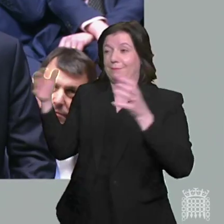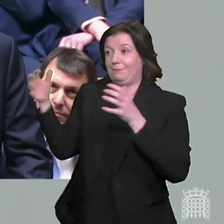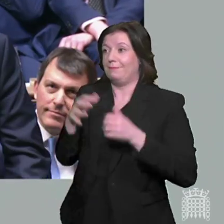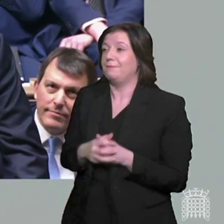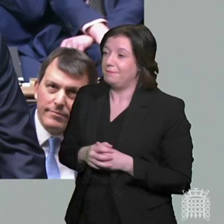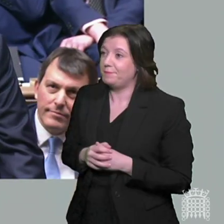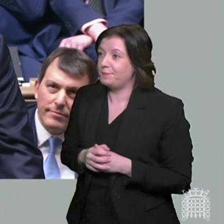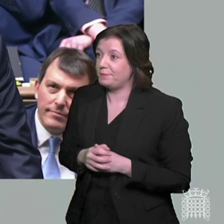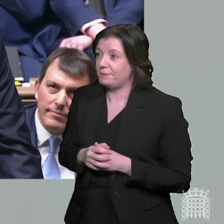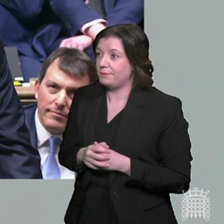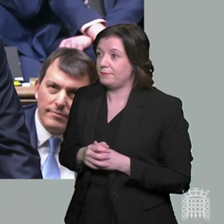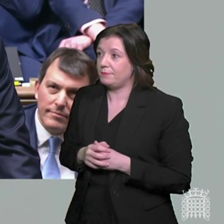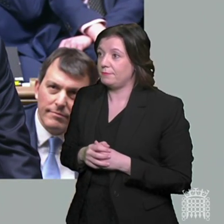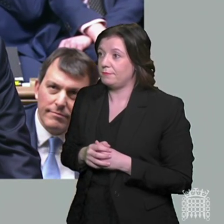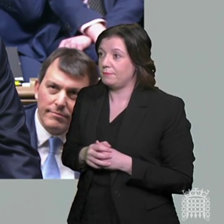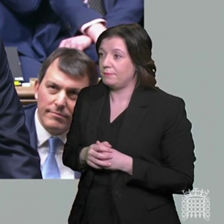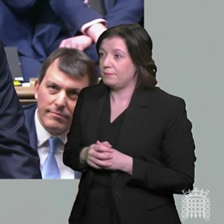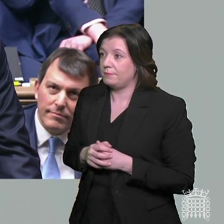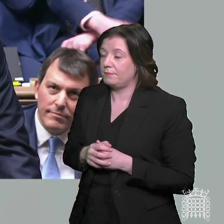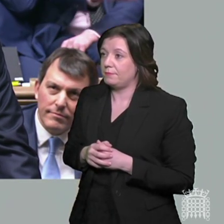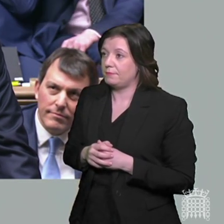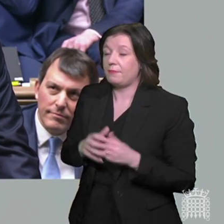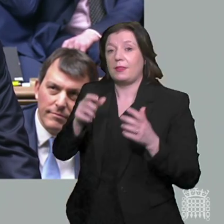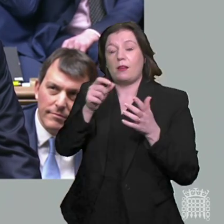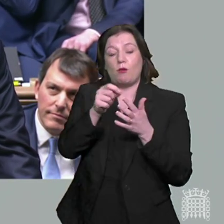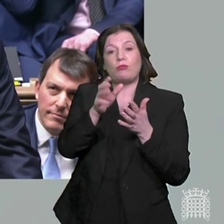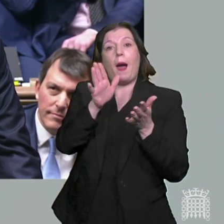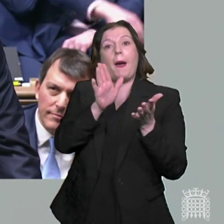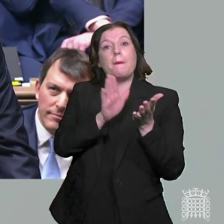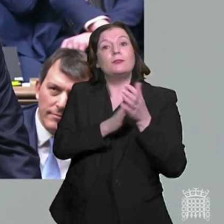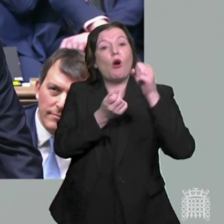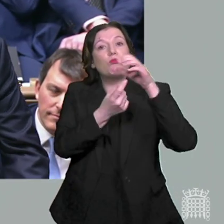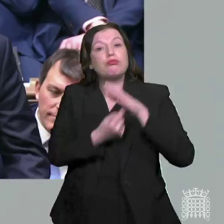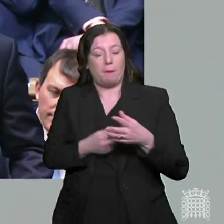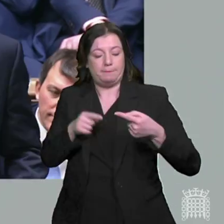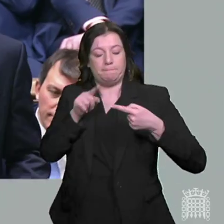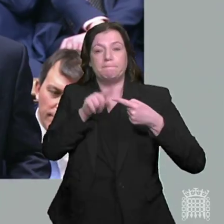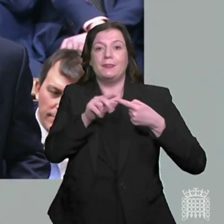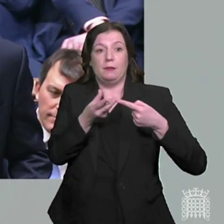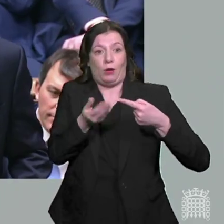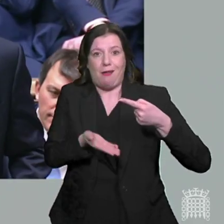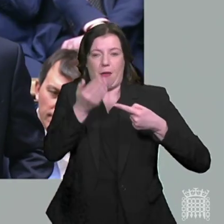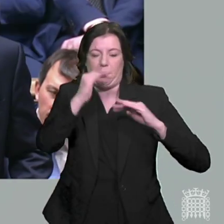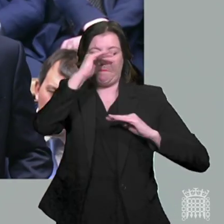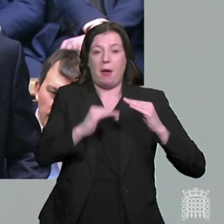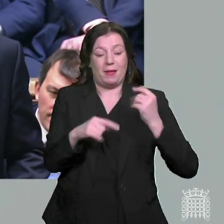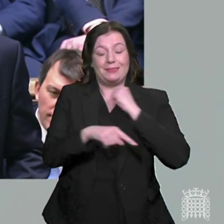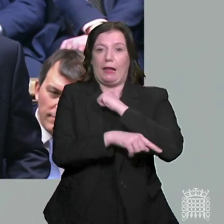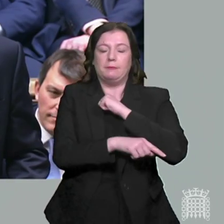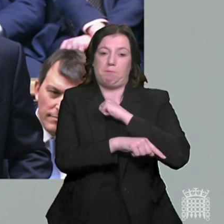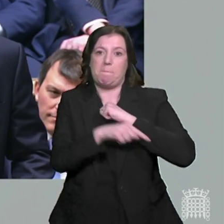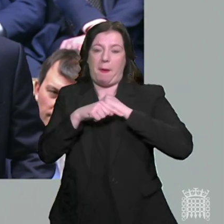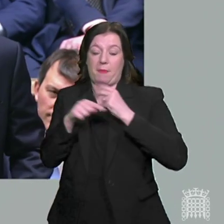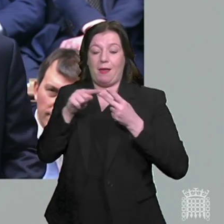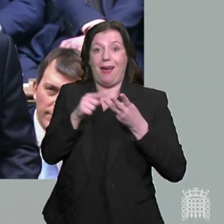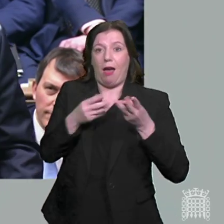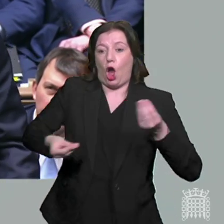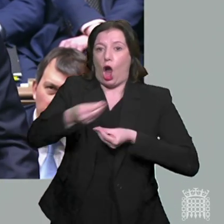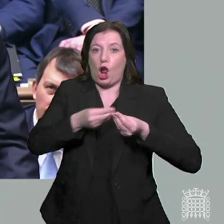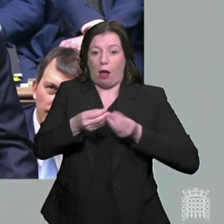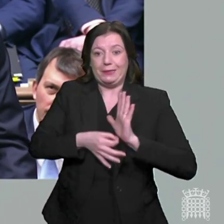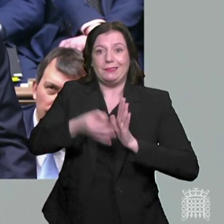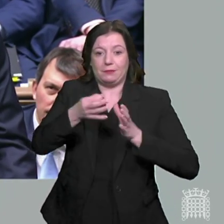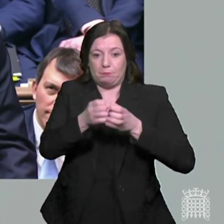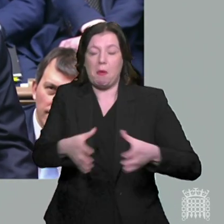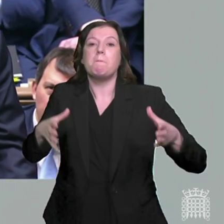It forecasts we will meet the Prime Minister’s priorities to halve inflation, reduce debt and get the economy growing.